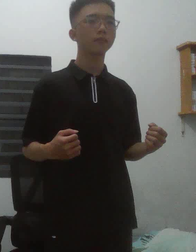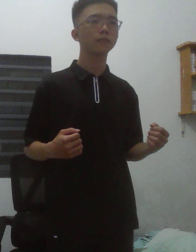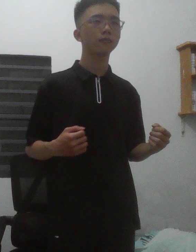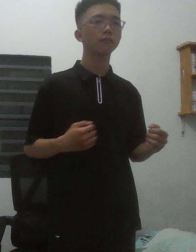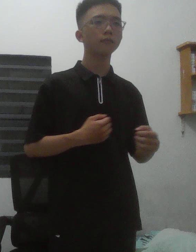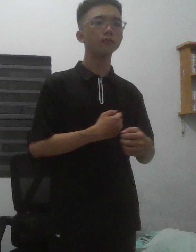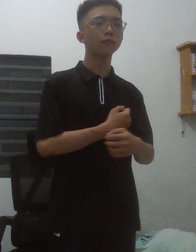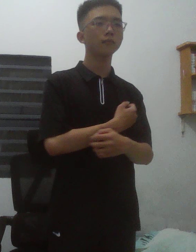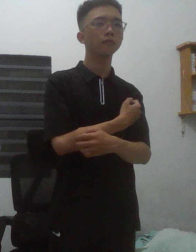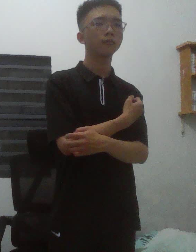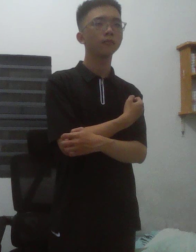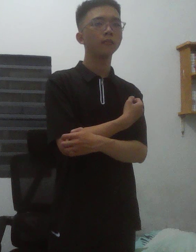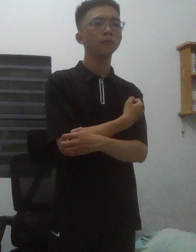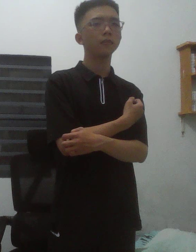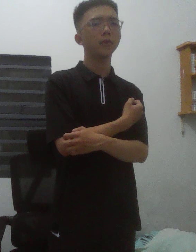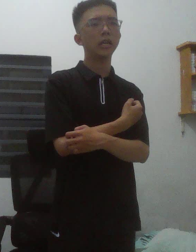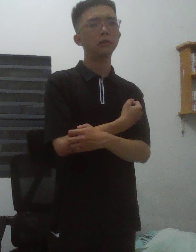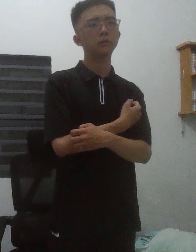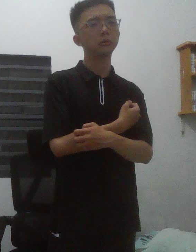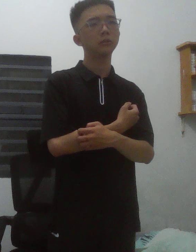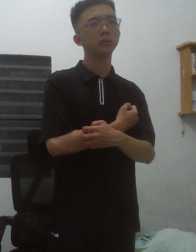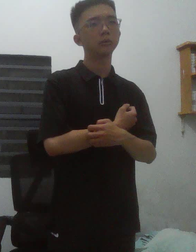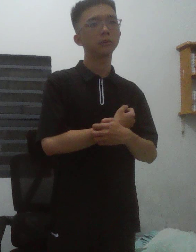ngheo